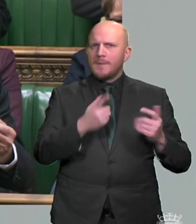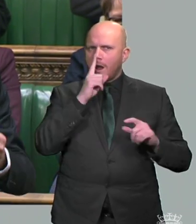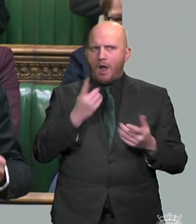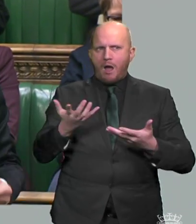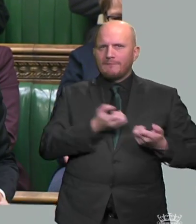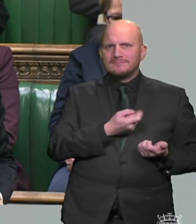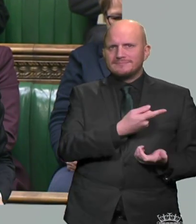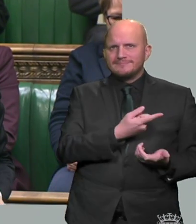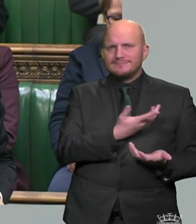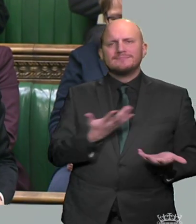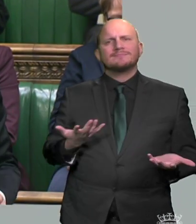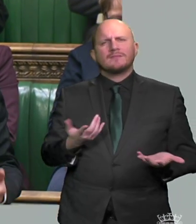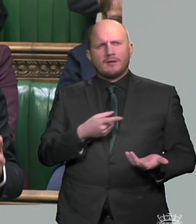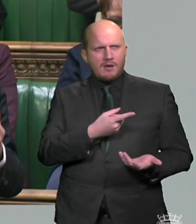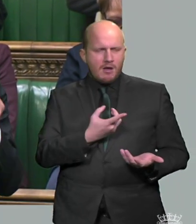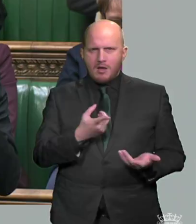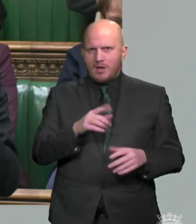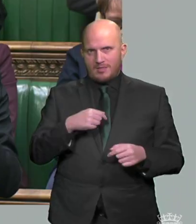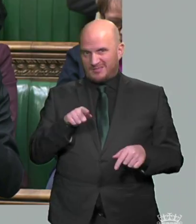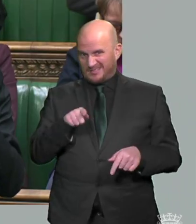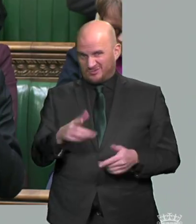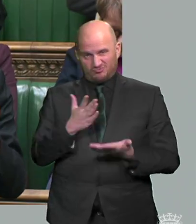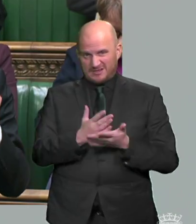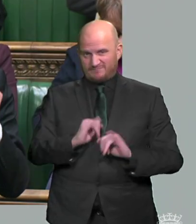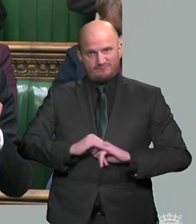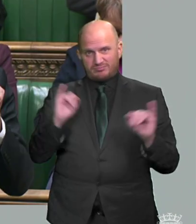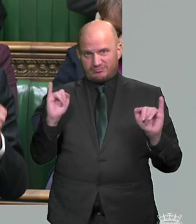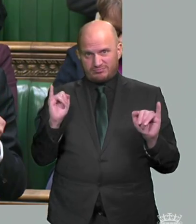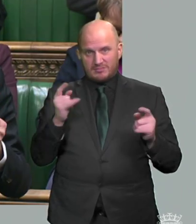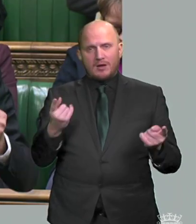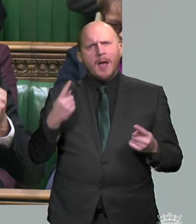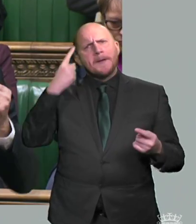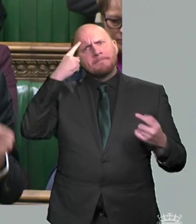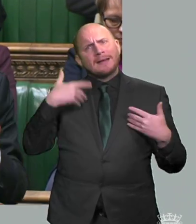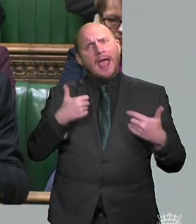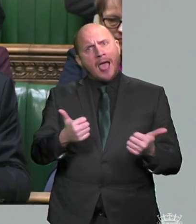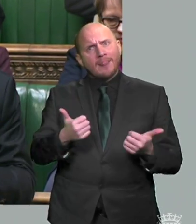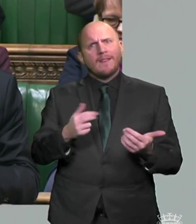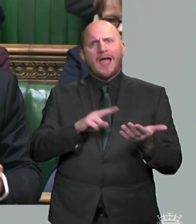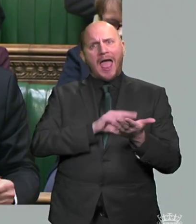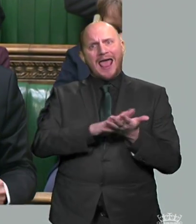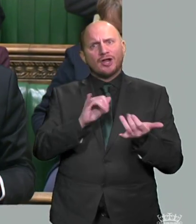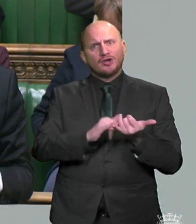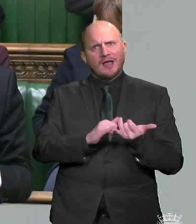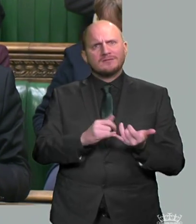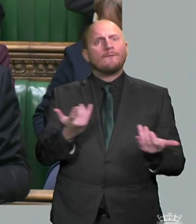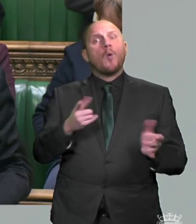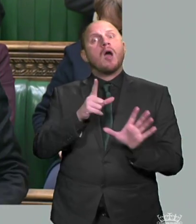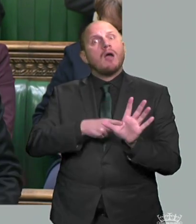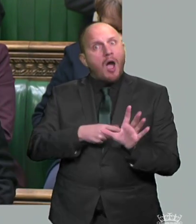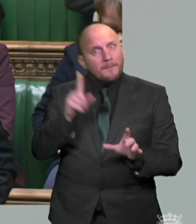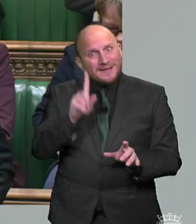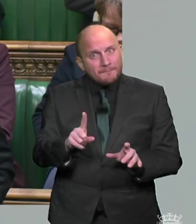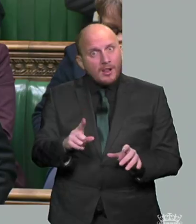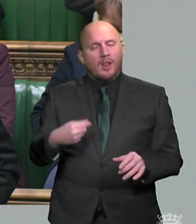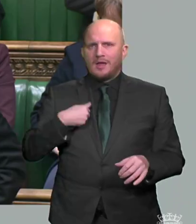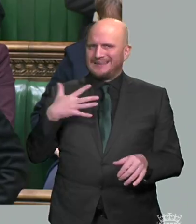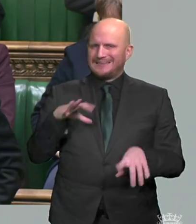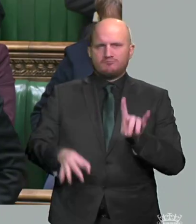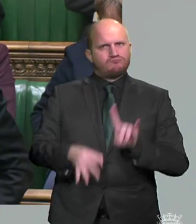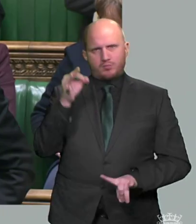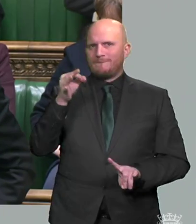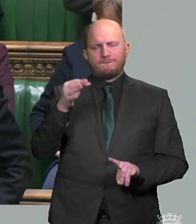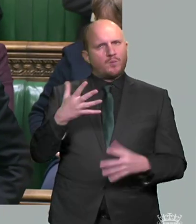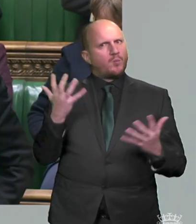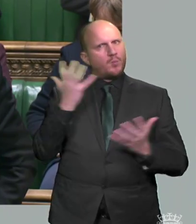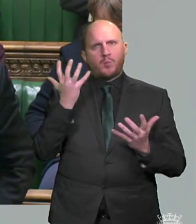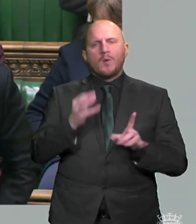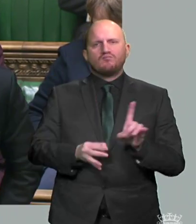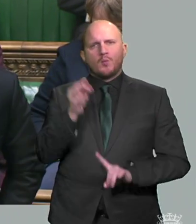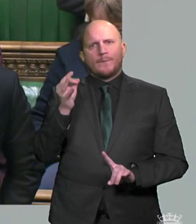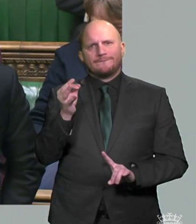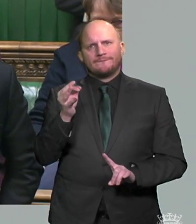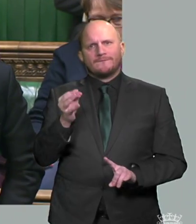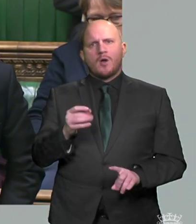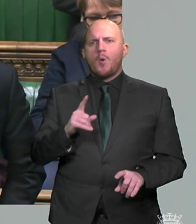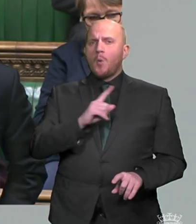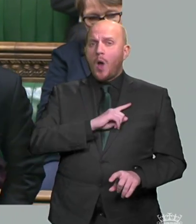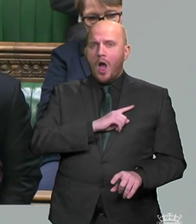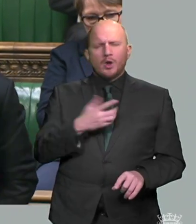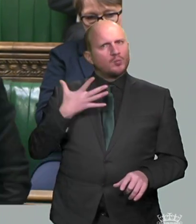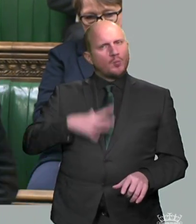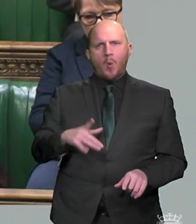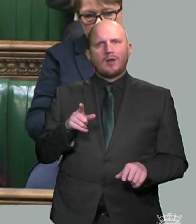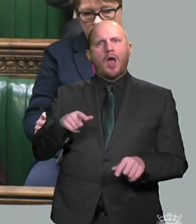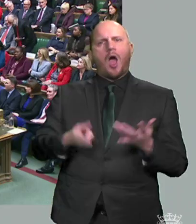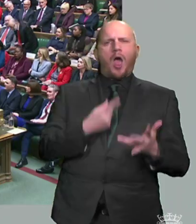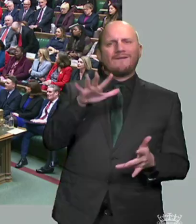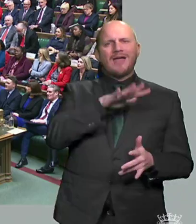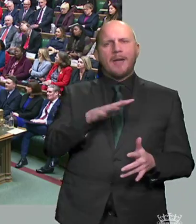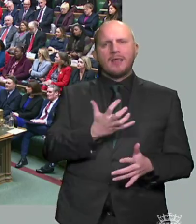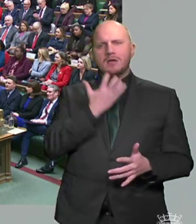Will the Prime Minister now commit to ensuring that NHS mental health provision for young people is dramatically improved so that no family ever again has to endure a similar trauma?